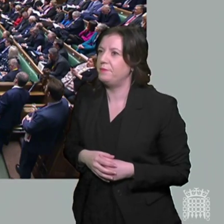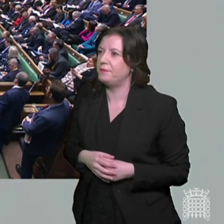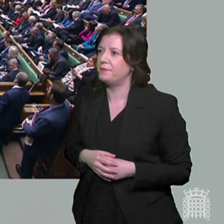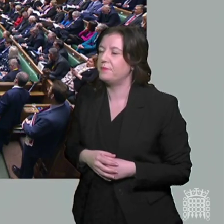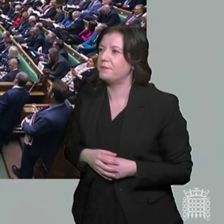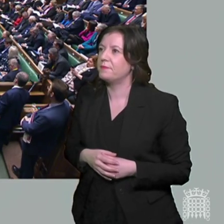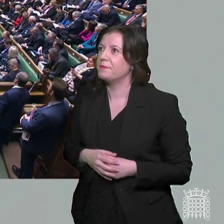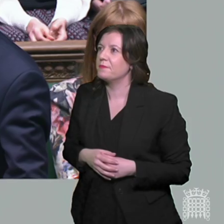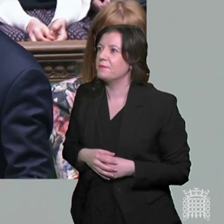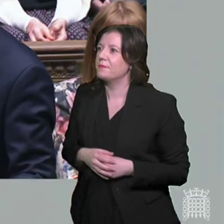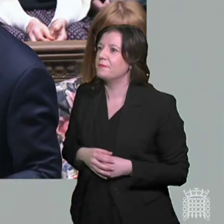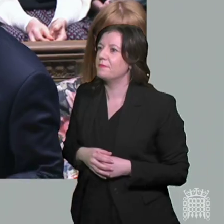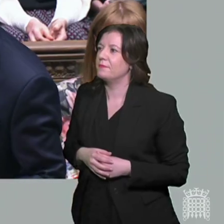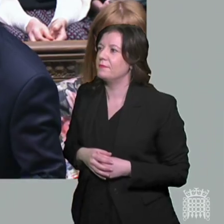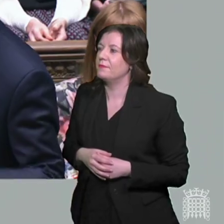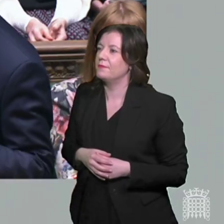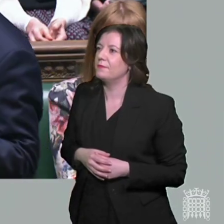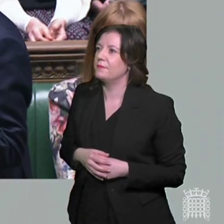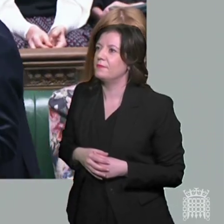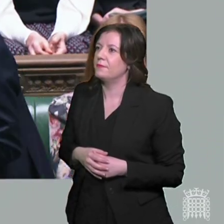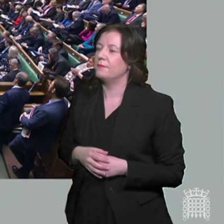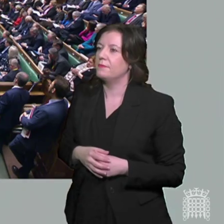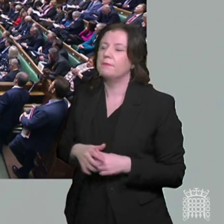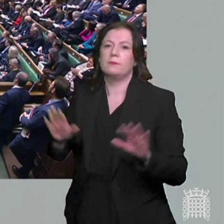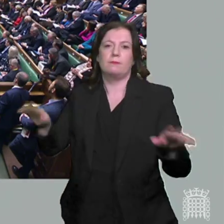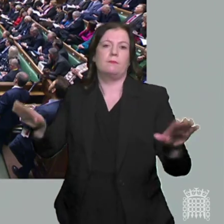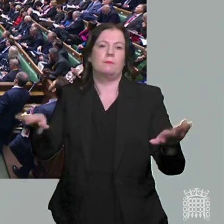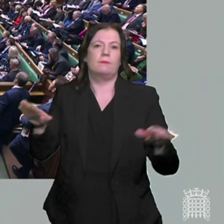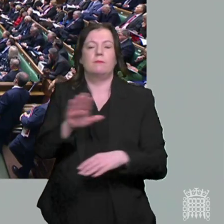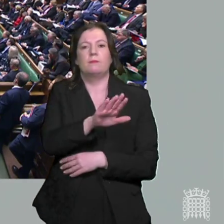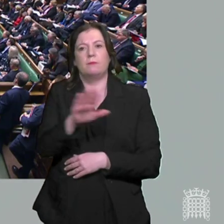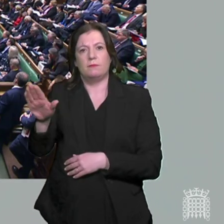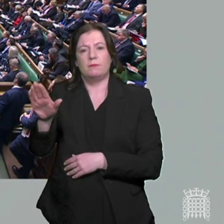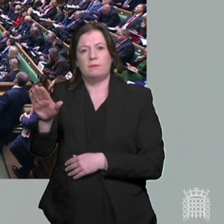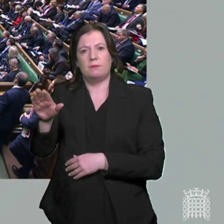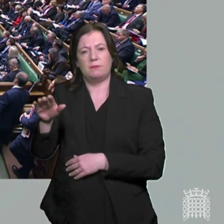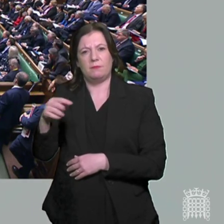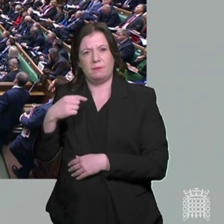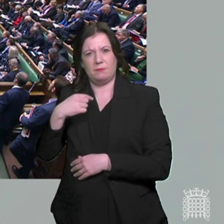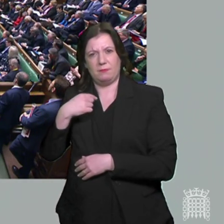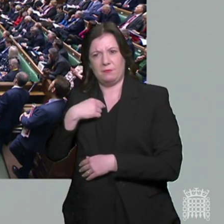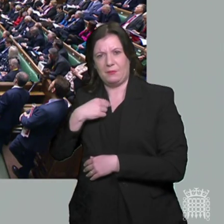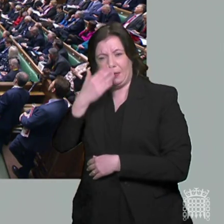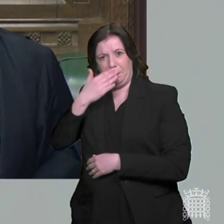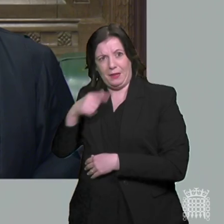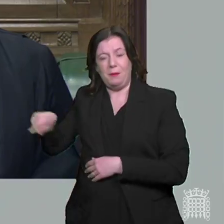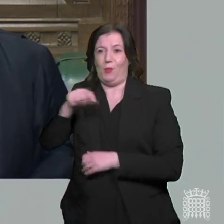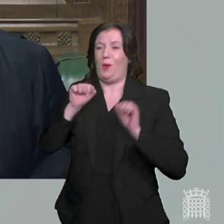Order. I am not being funny, but I think our constituents want us to get to the Budget.